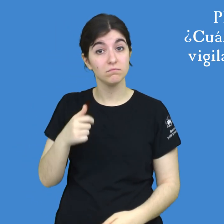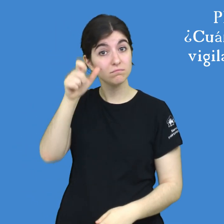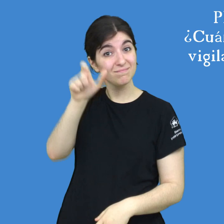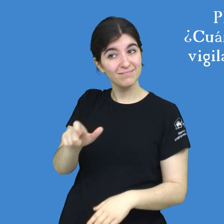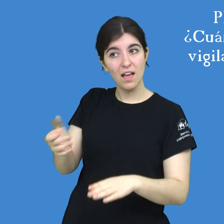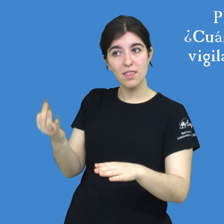persona